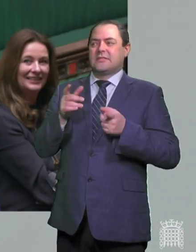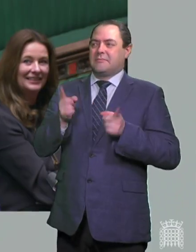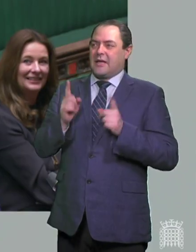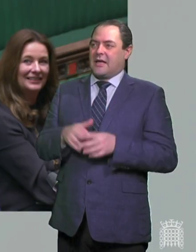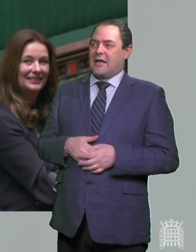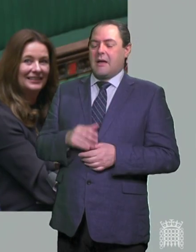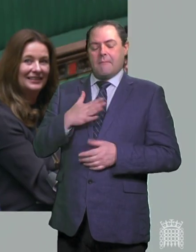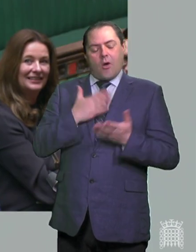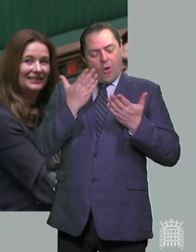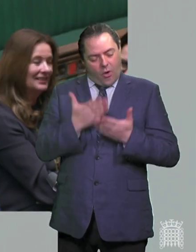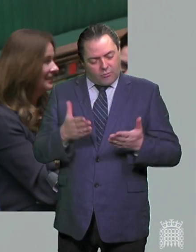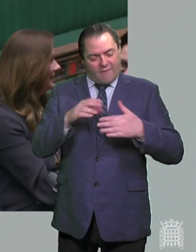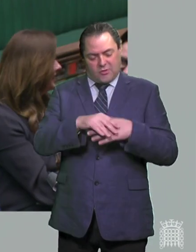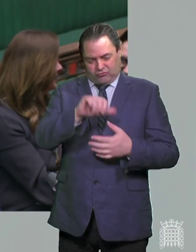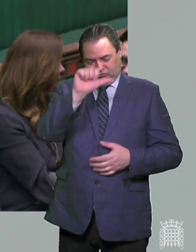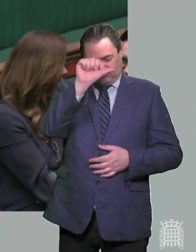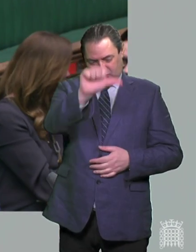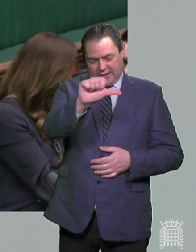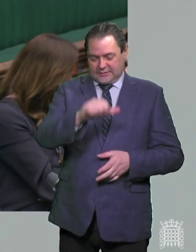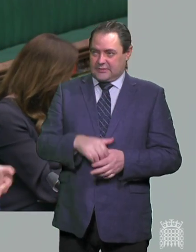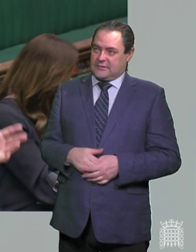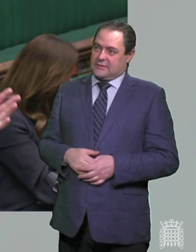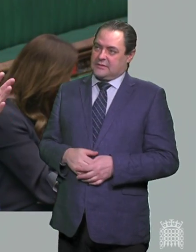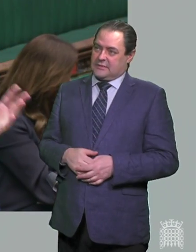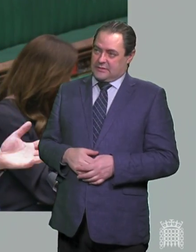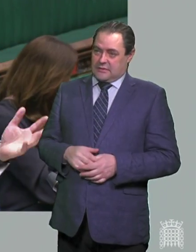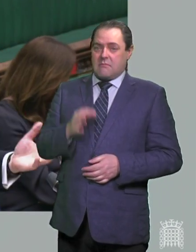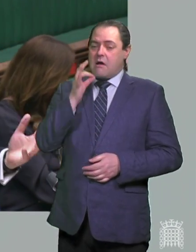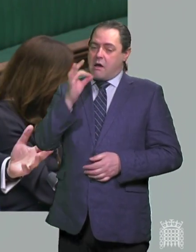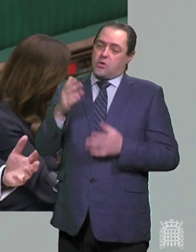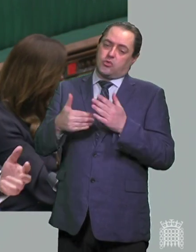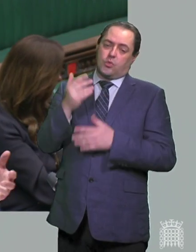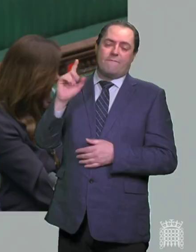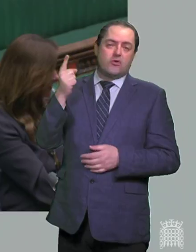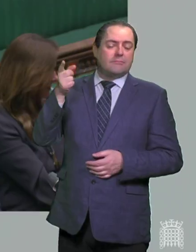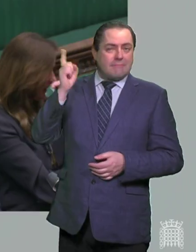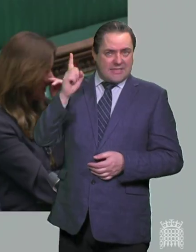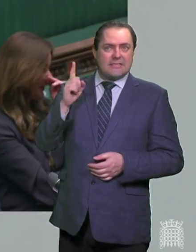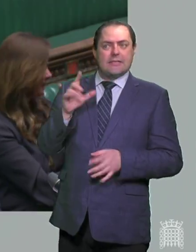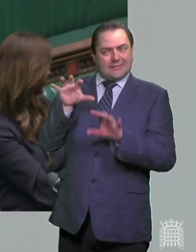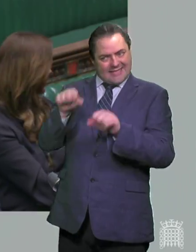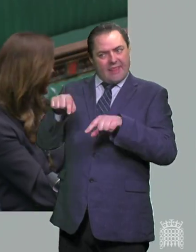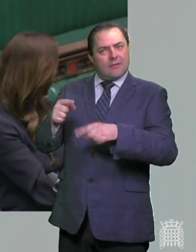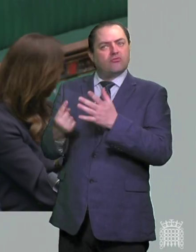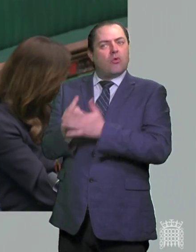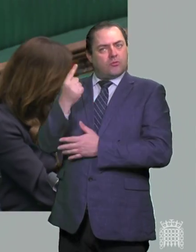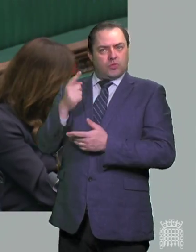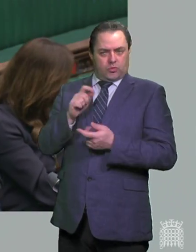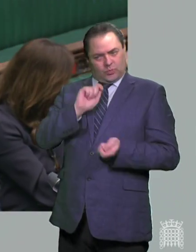My honourable Friend is absolutely right, and I would call on the new First Minister to seize this opportunity to do things differently.